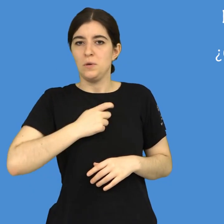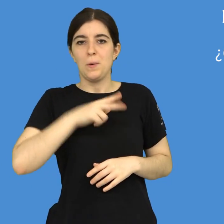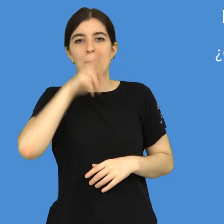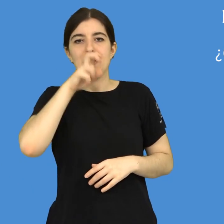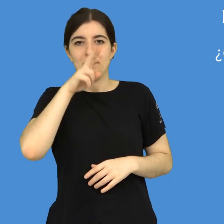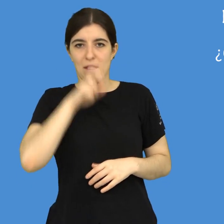respirar